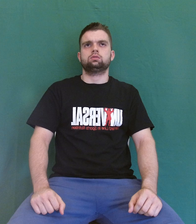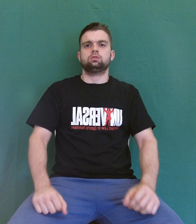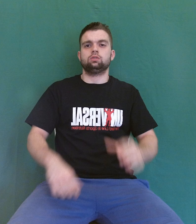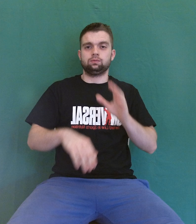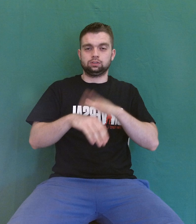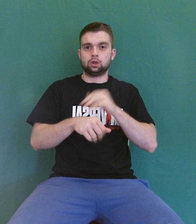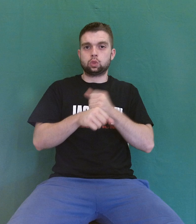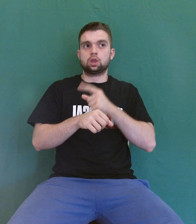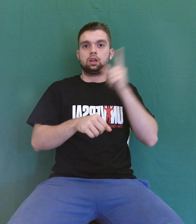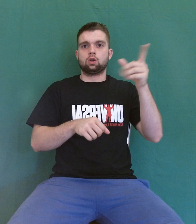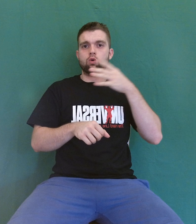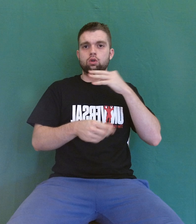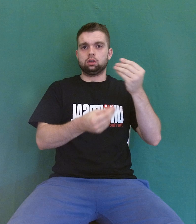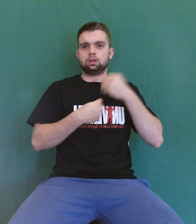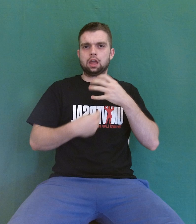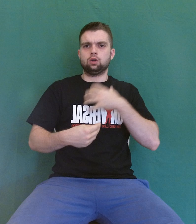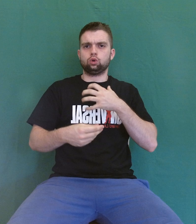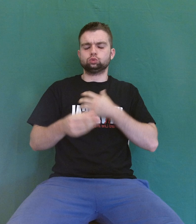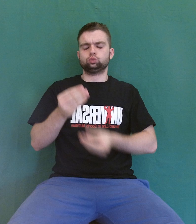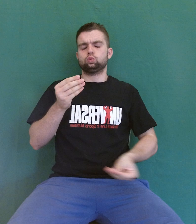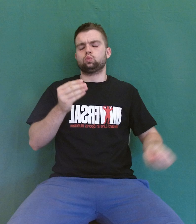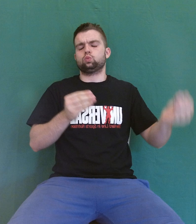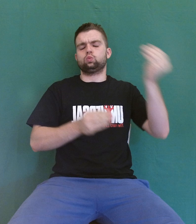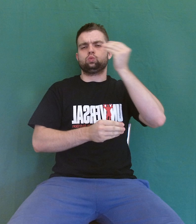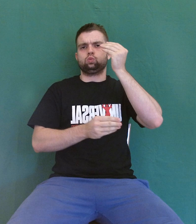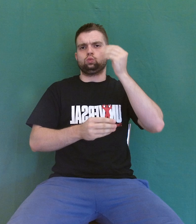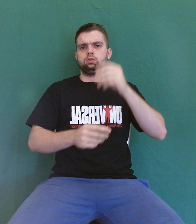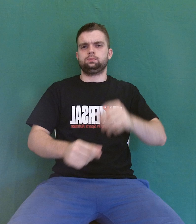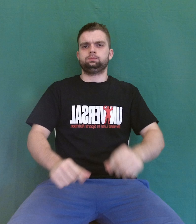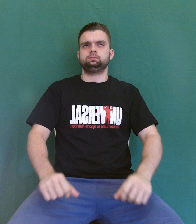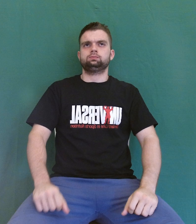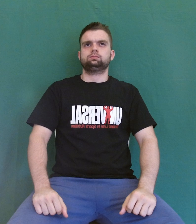ΦΤΑΙΕΙ ΔΟΥΛΕΙΑ ΕΚΕΙ ΛΟΓΩ ΜΟΥ ΔΙΝΕΙ ΑΓΧΟΣ ΠΕΡΙΣΣΟΤΕΡΟ